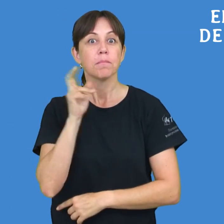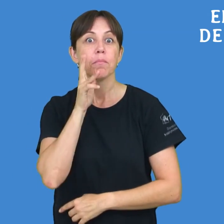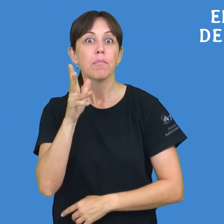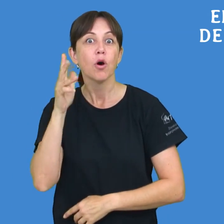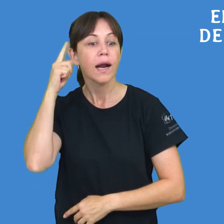motivo